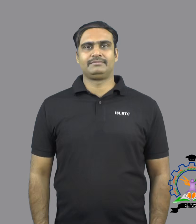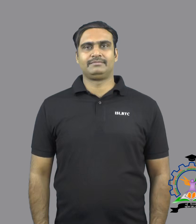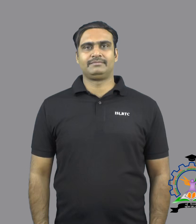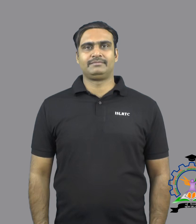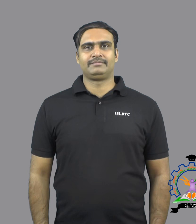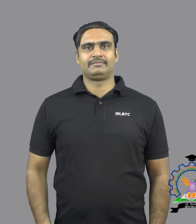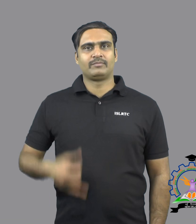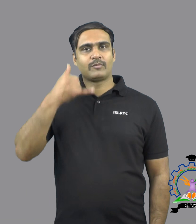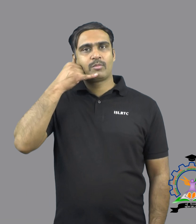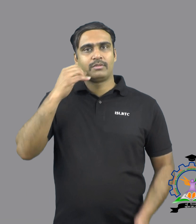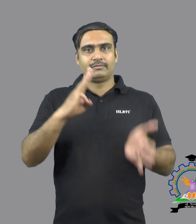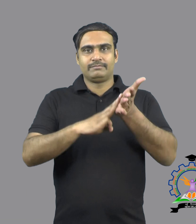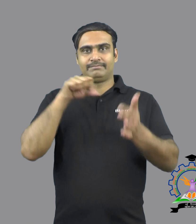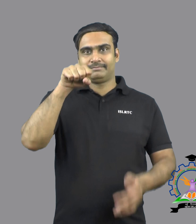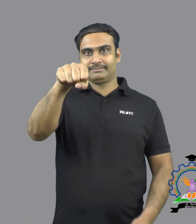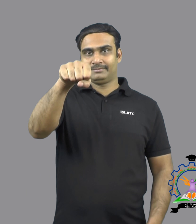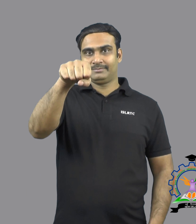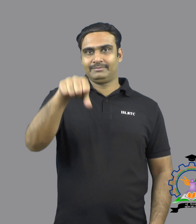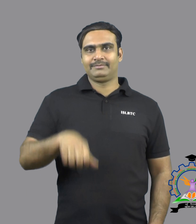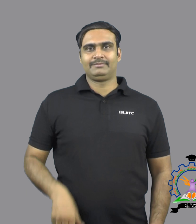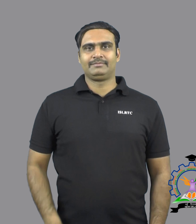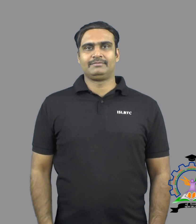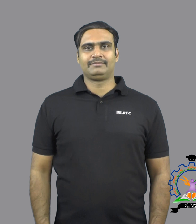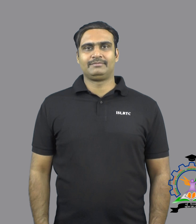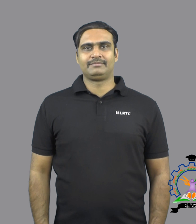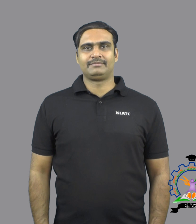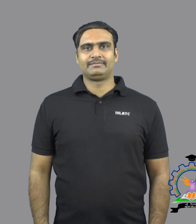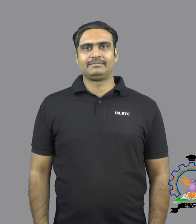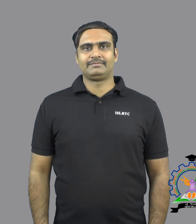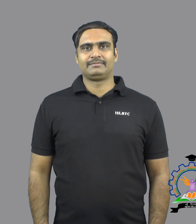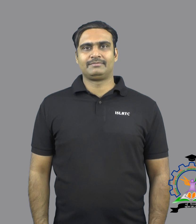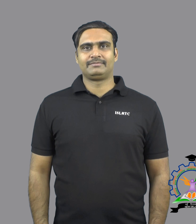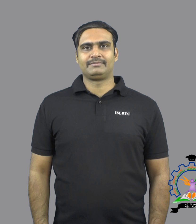Micromax Mobile